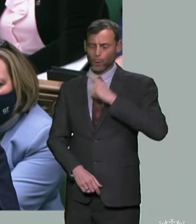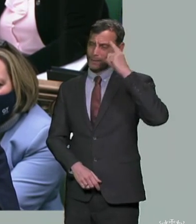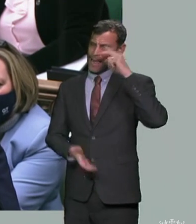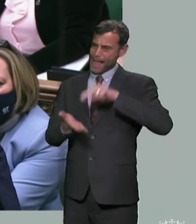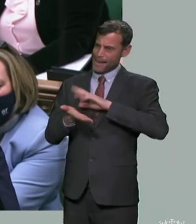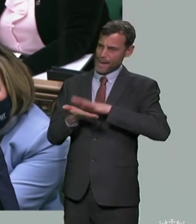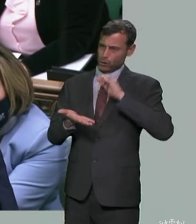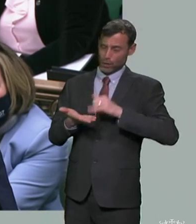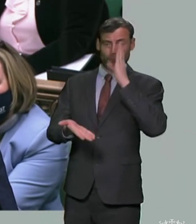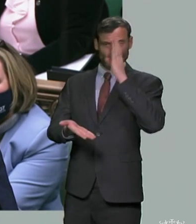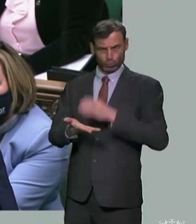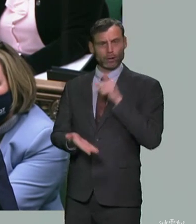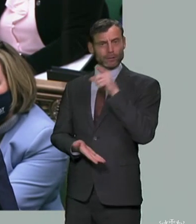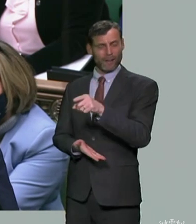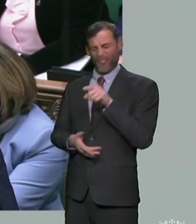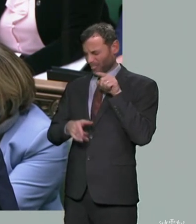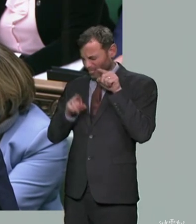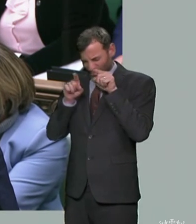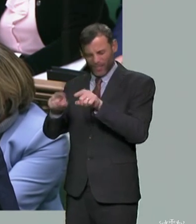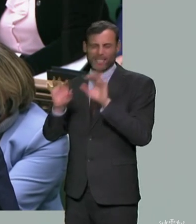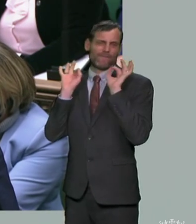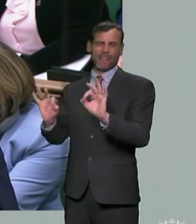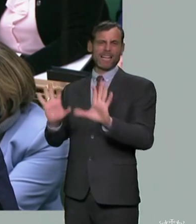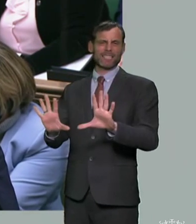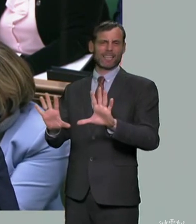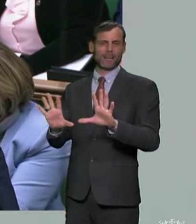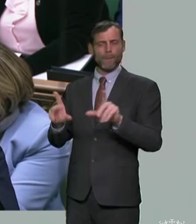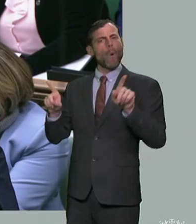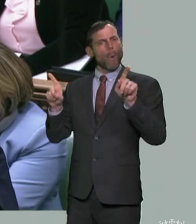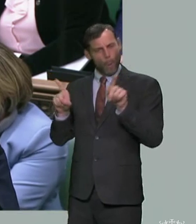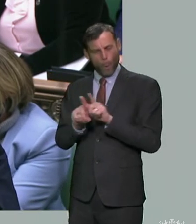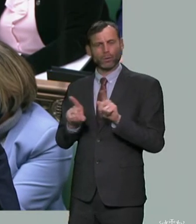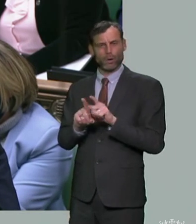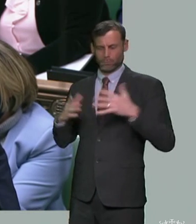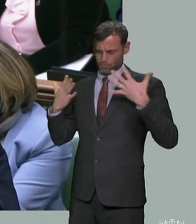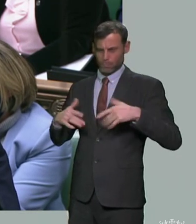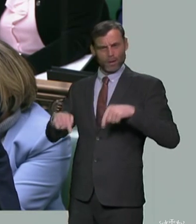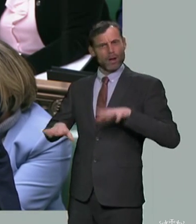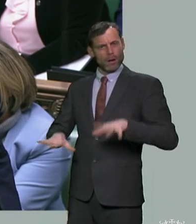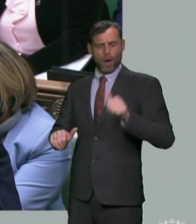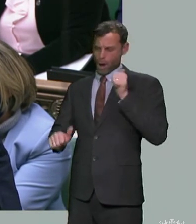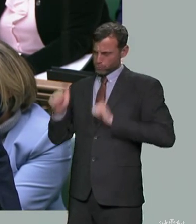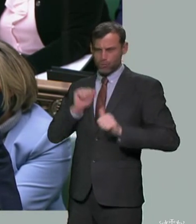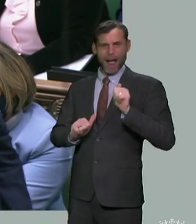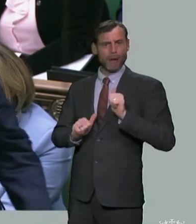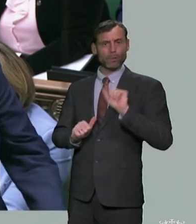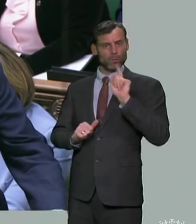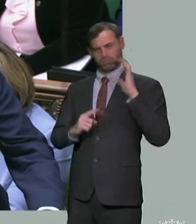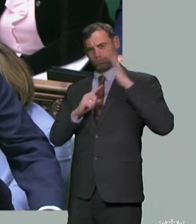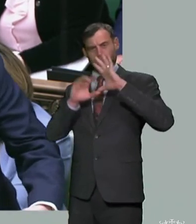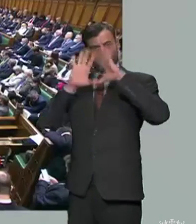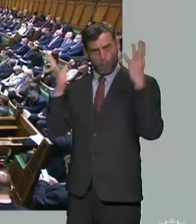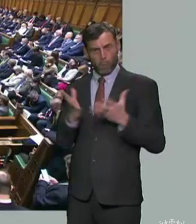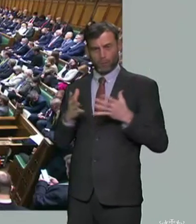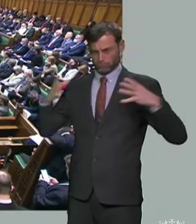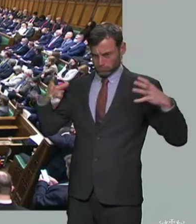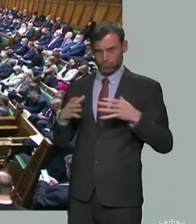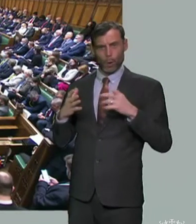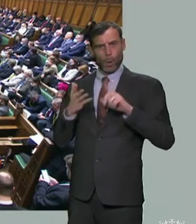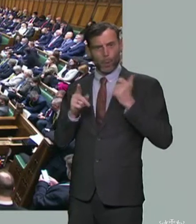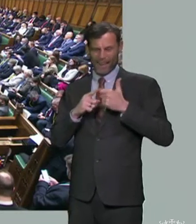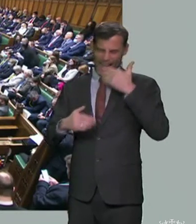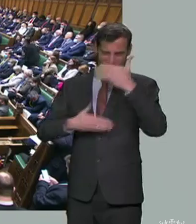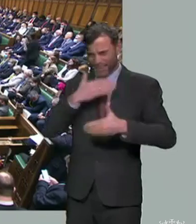It is a fantastic thing, and by the way, it is also a tribute to the United Kingdom, because that vaccine roll-out was a UK effort.